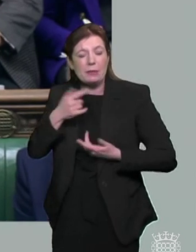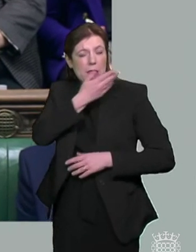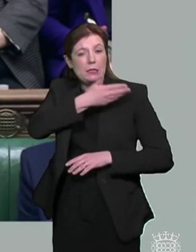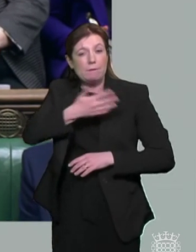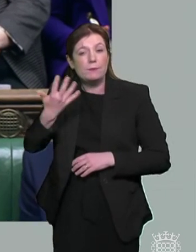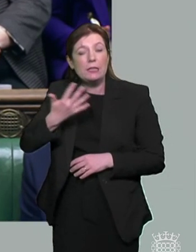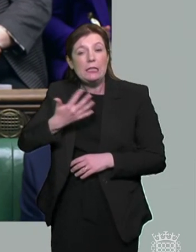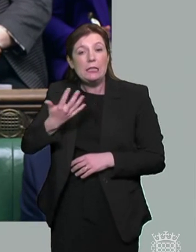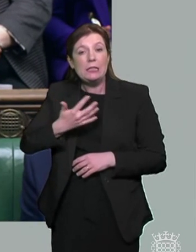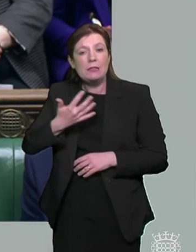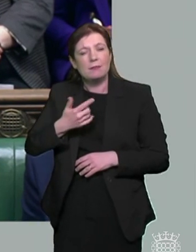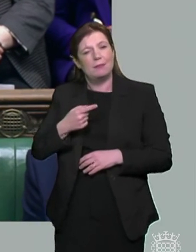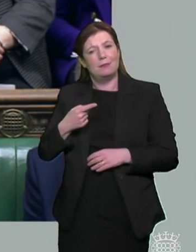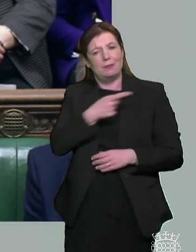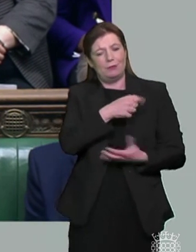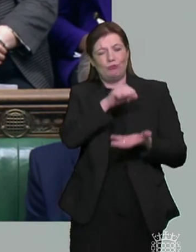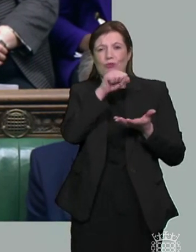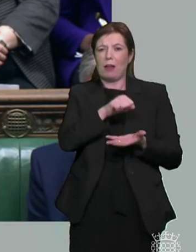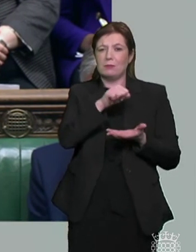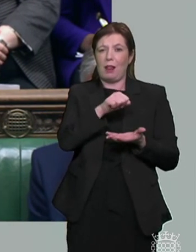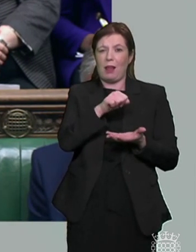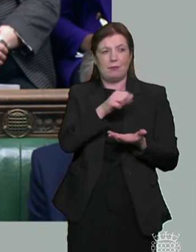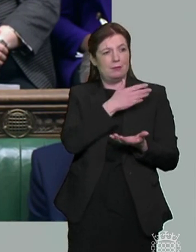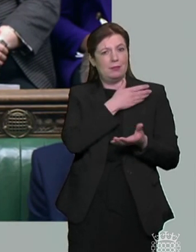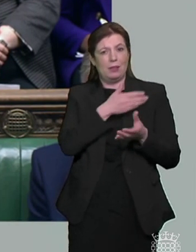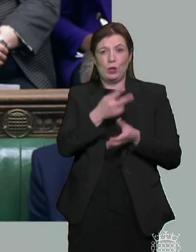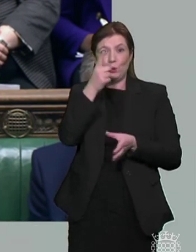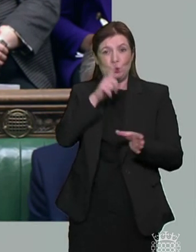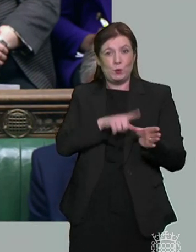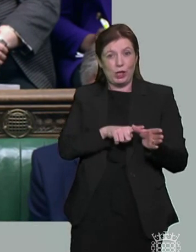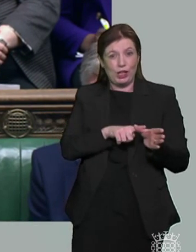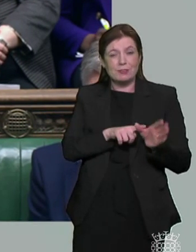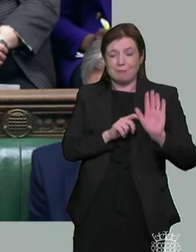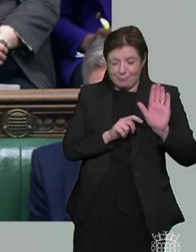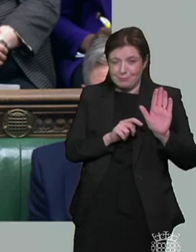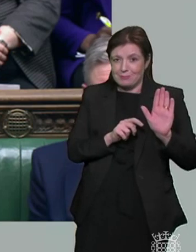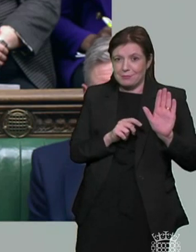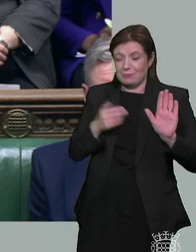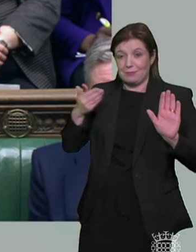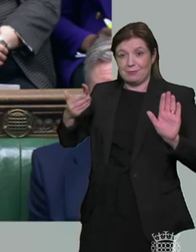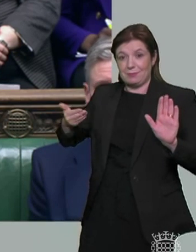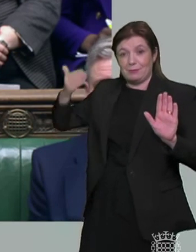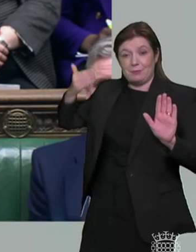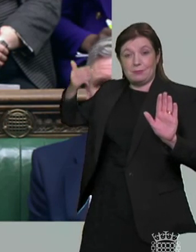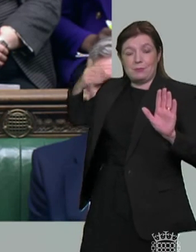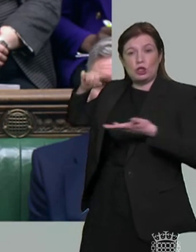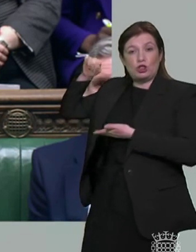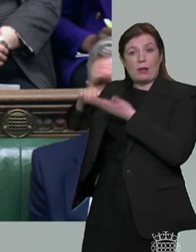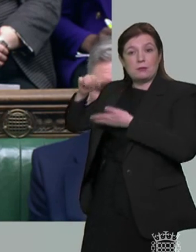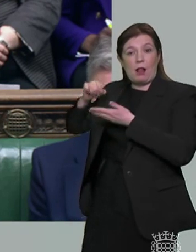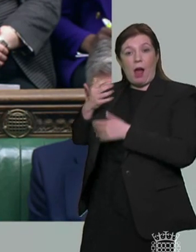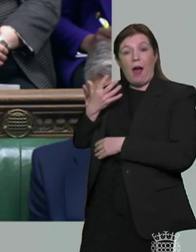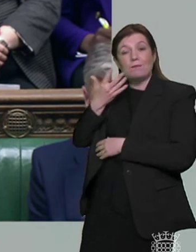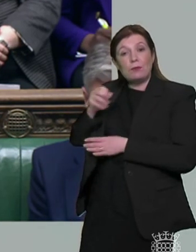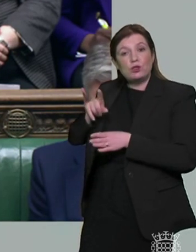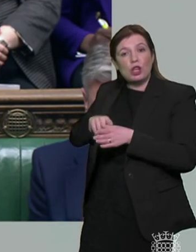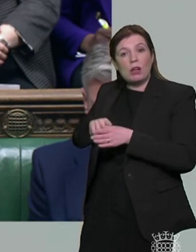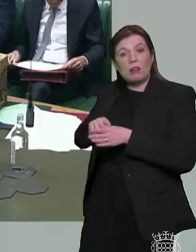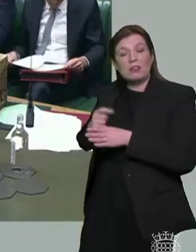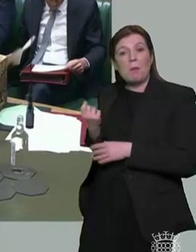The Chancellor has raised taxes more in the last two years than any previous Chancellor in the last 50.